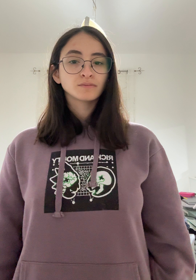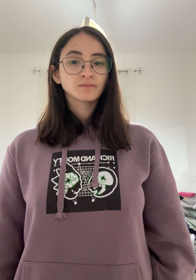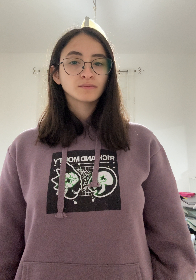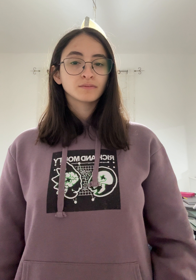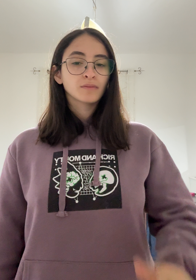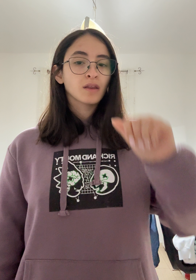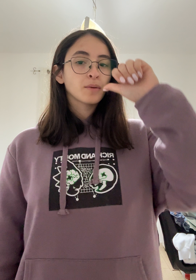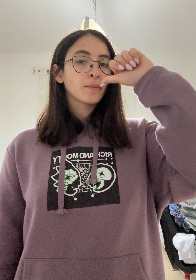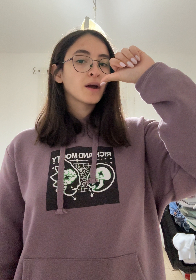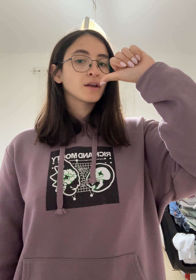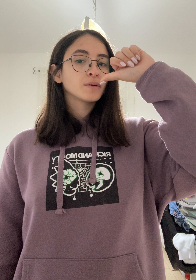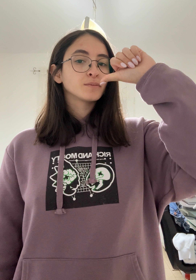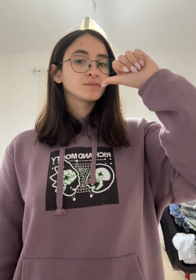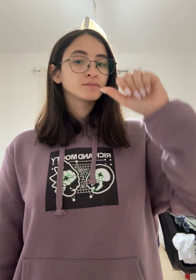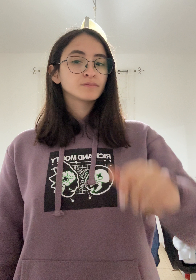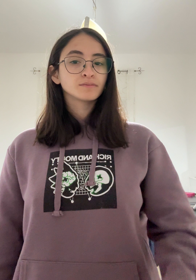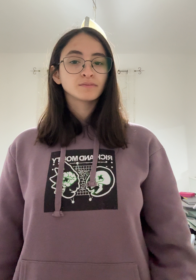מים